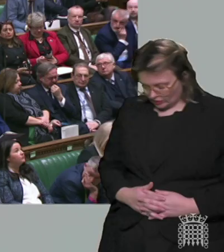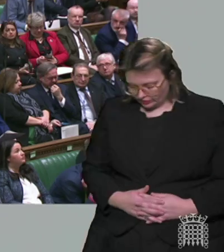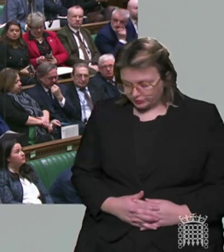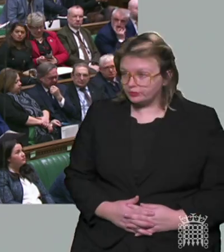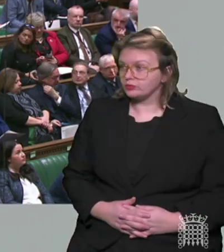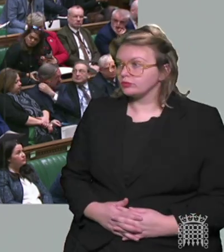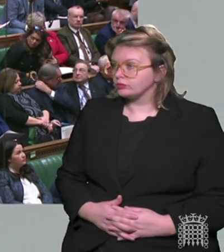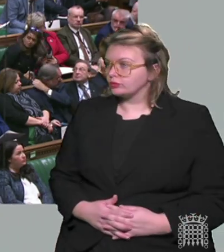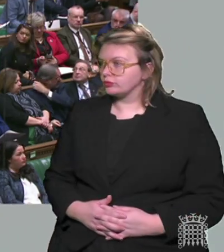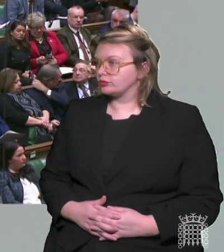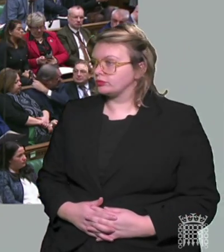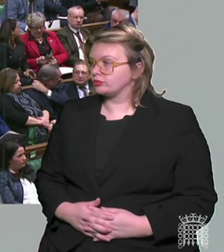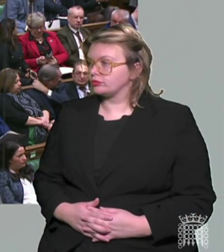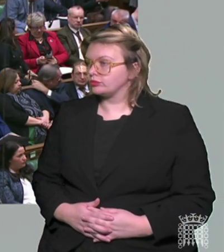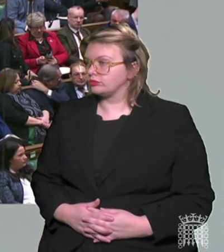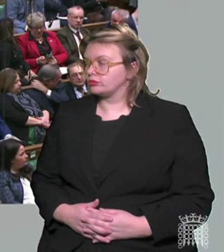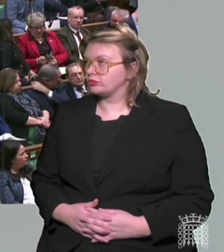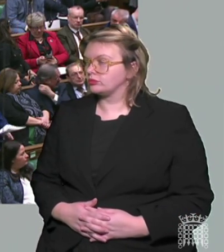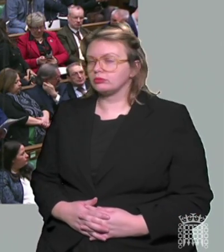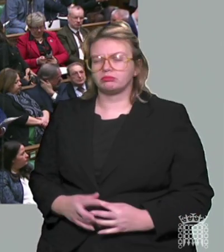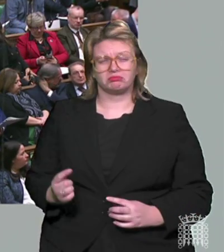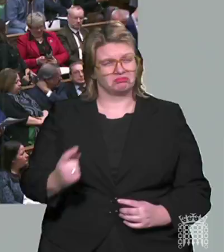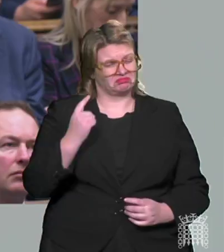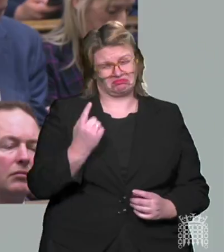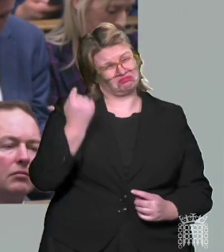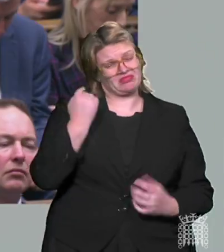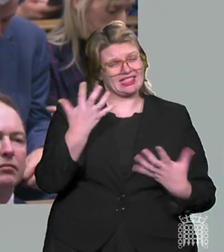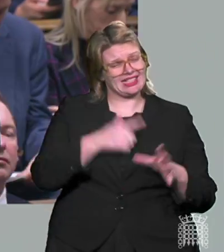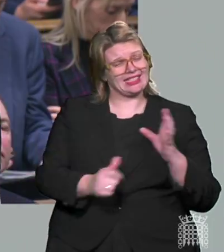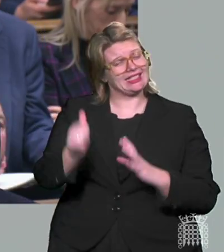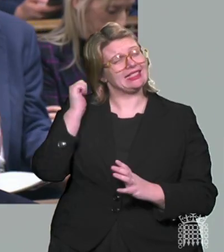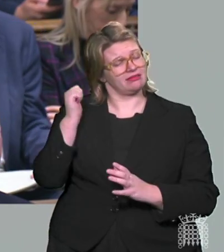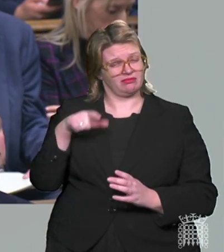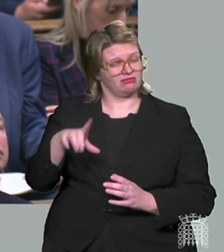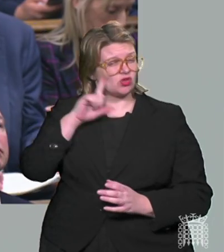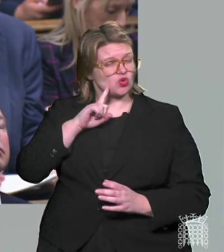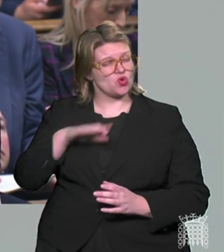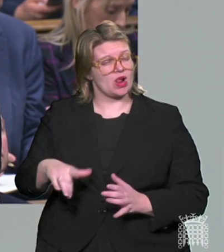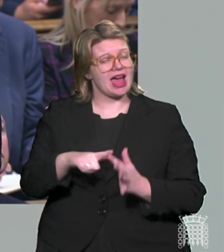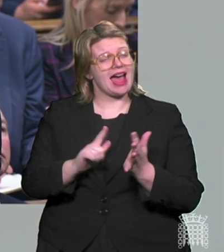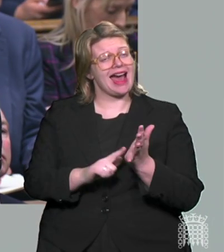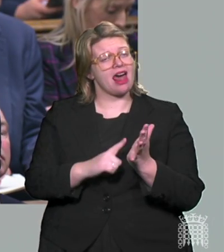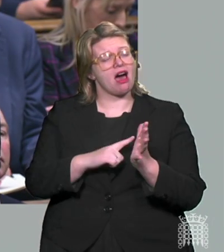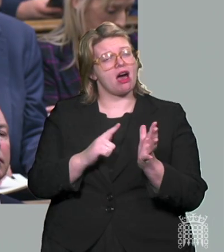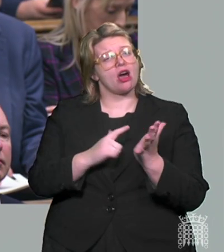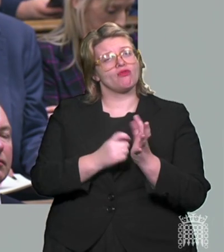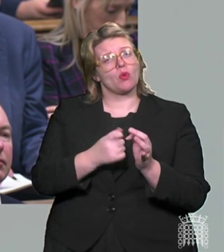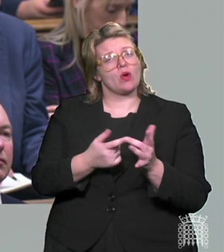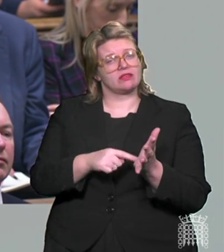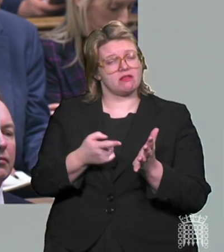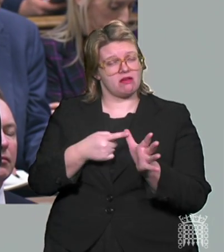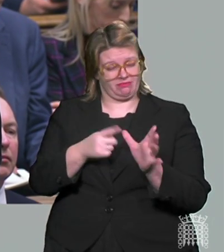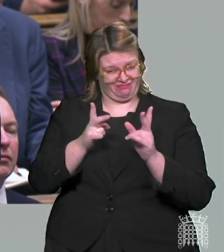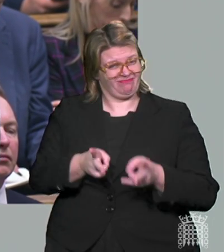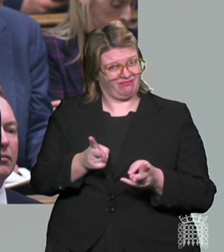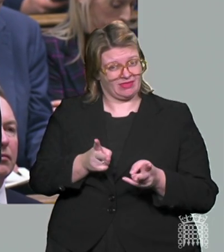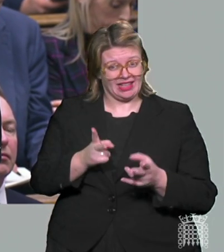It is nearly 10 years since the tragic death of nine-year-old Ella Roberta, the first person ever to have air pollution listed on their death certificate.